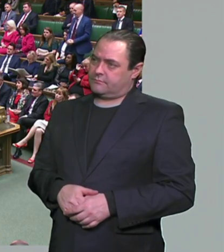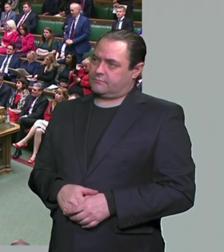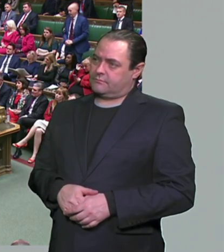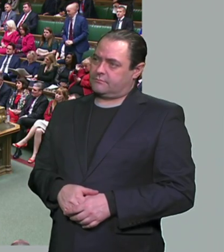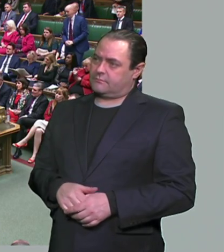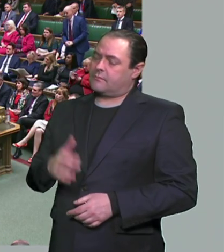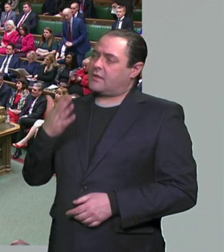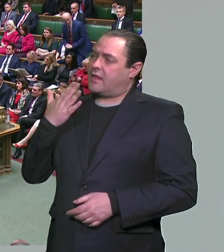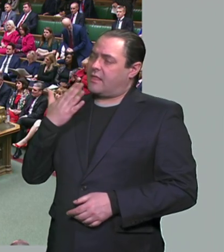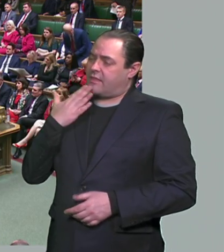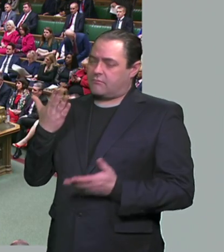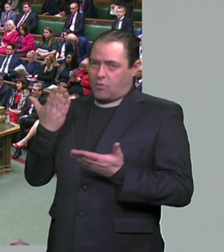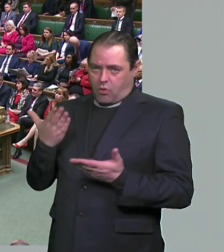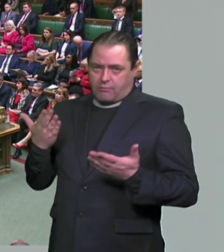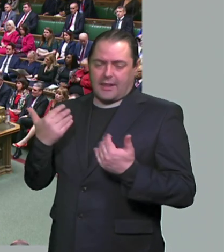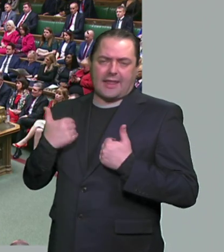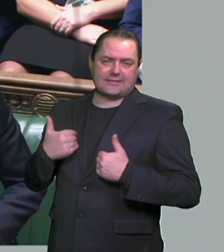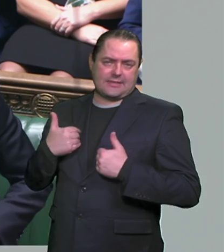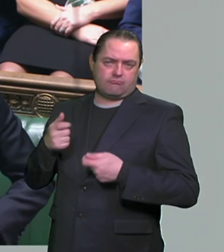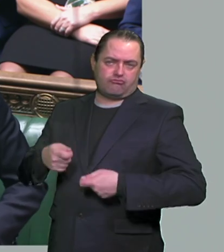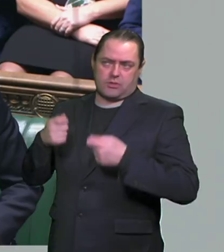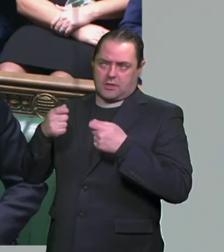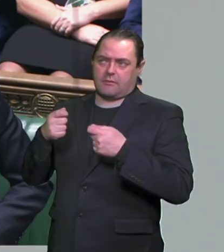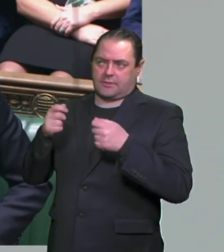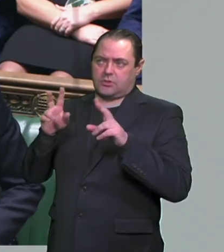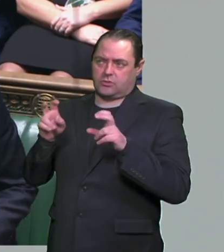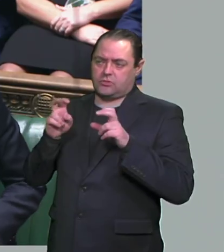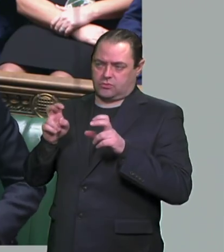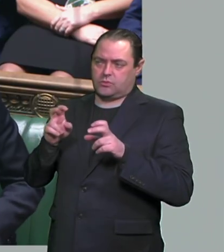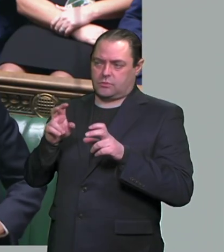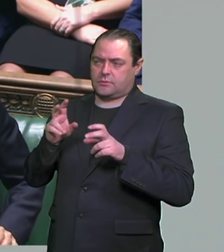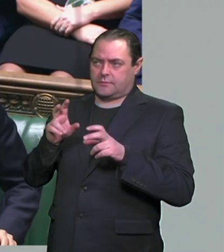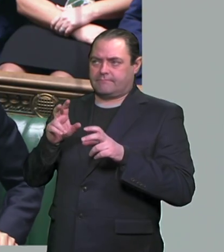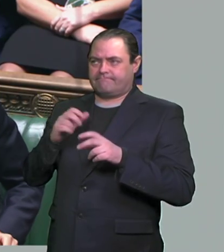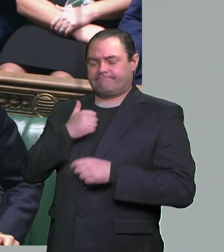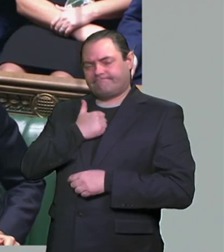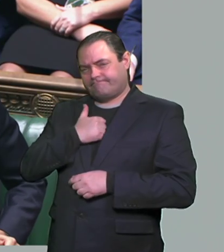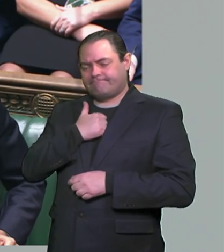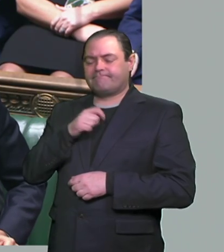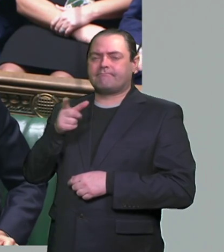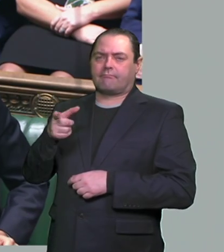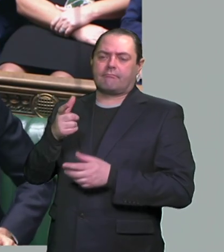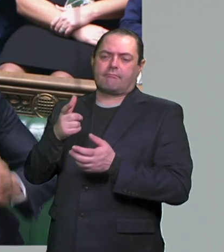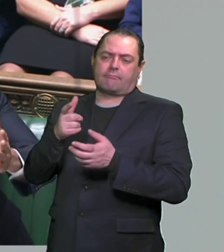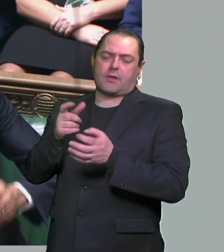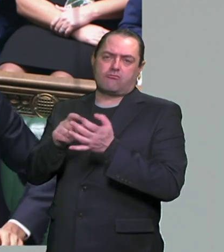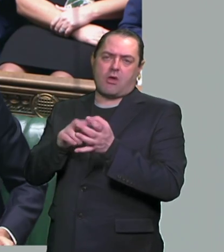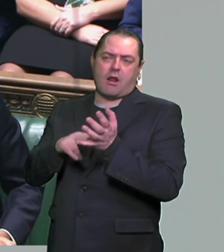I thank the honourable Lady for raising this issue, and express my sympathies to Brianna’s family and friends for what has happened.